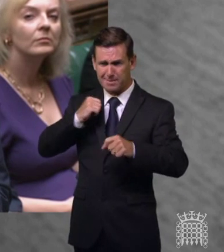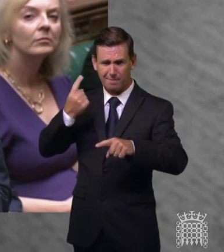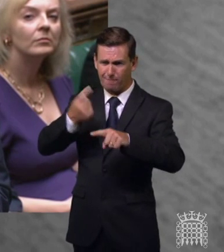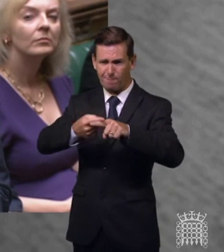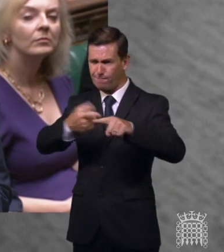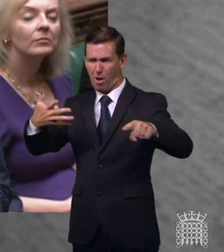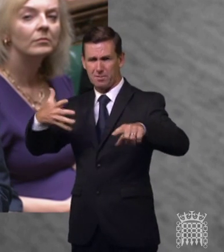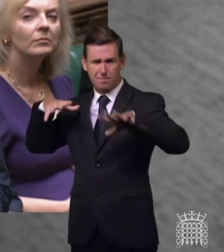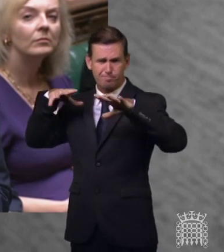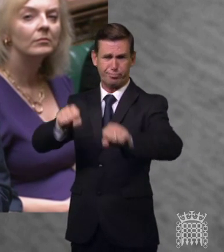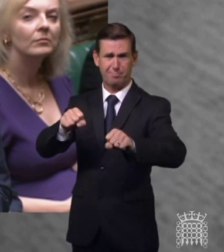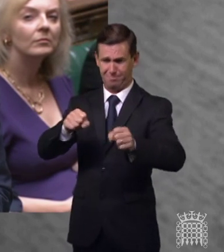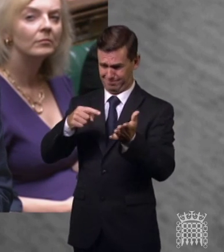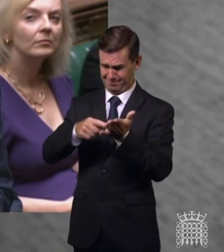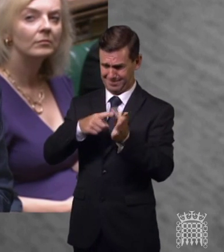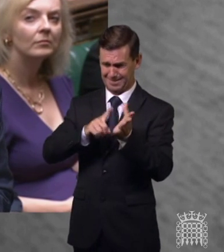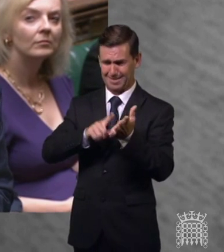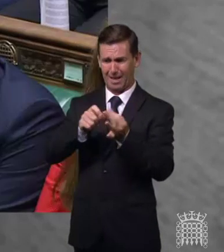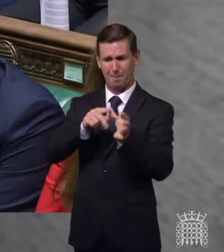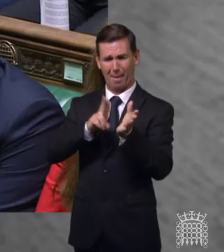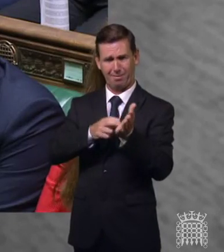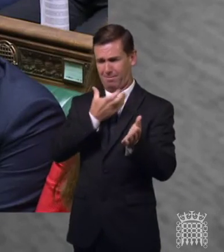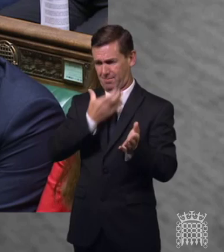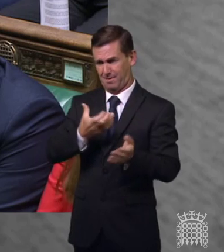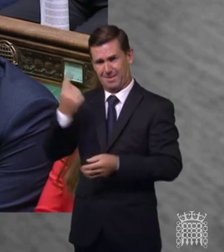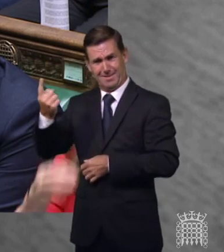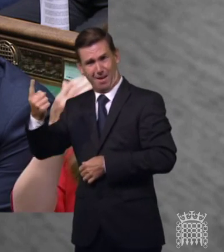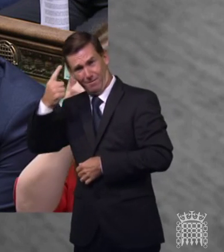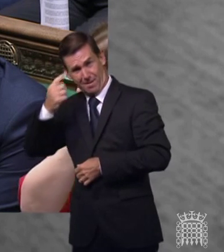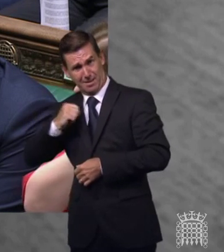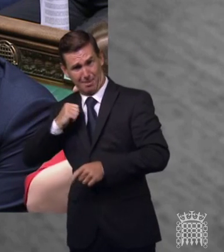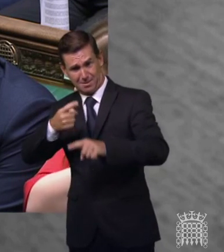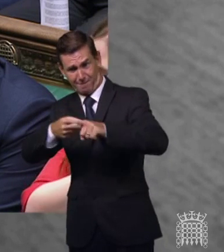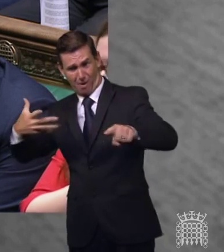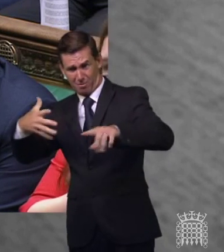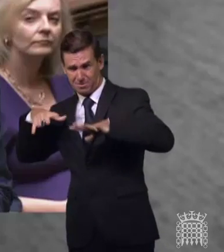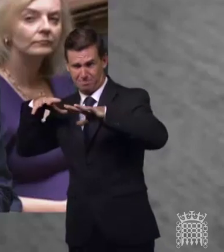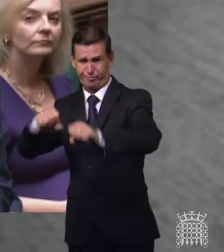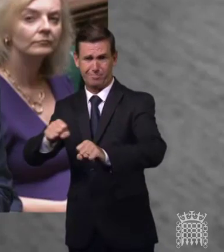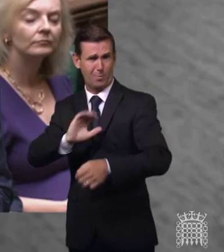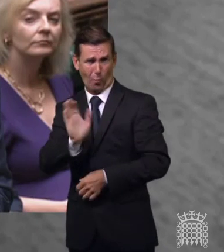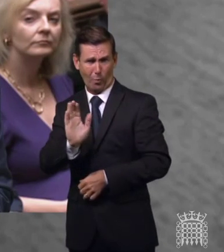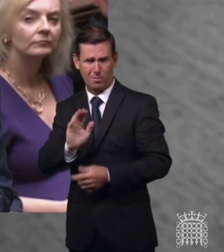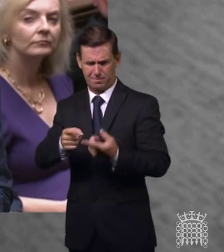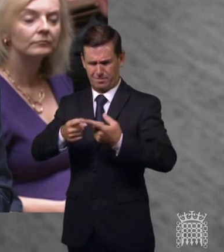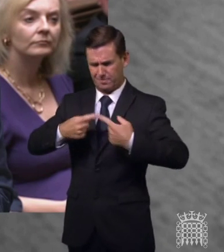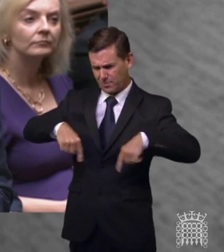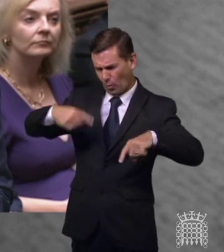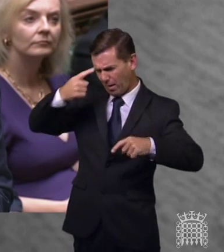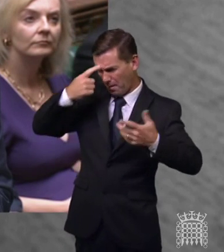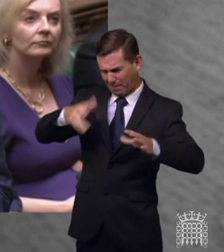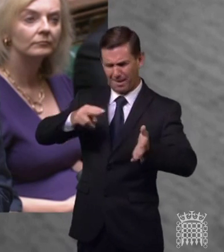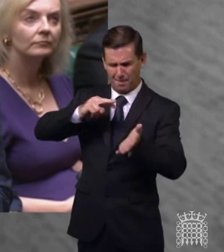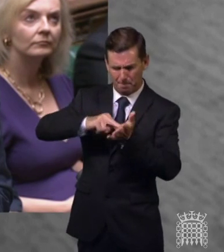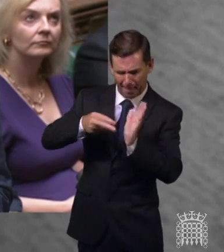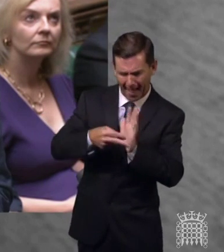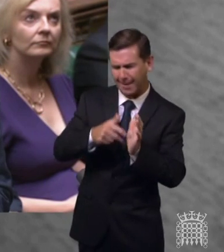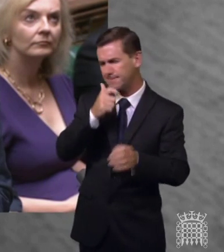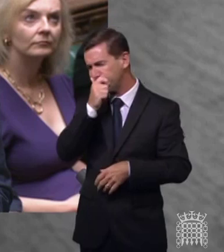What is not true is to say that the UK Government were unprepared or did not foresee this, because it was certainly part of our planning.